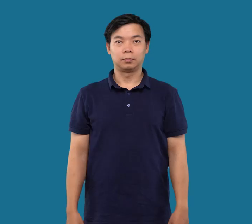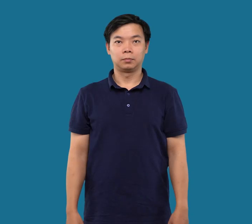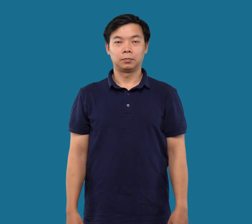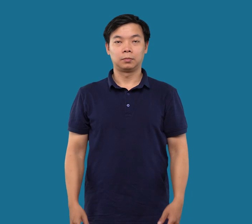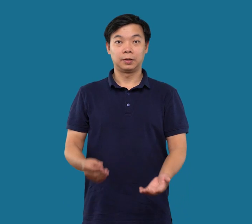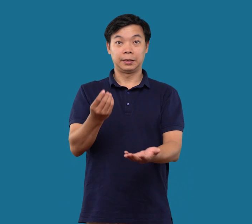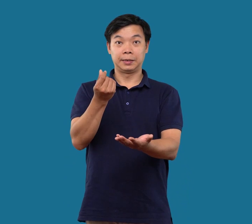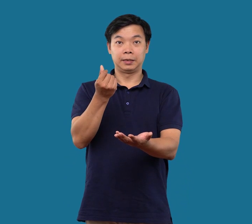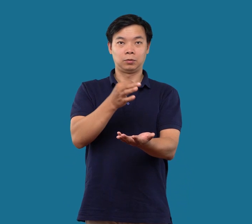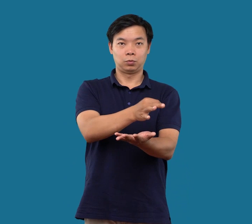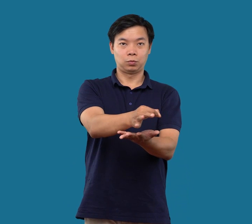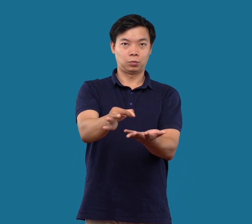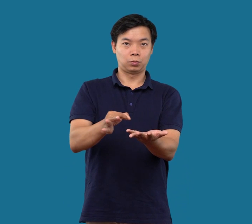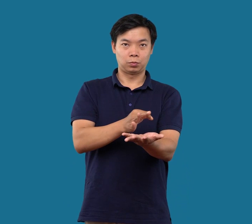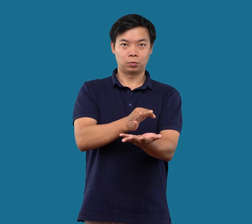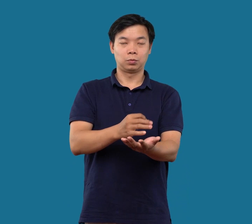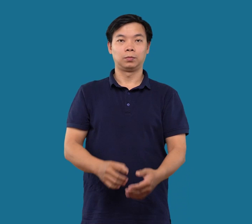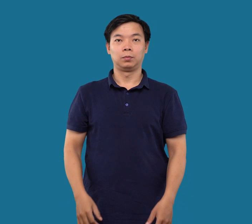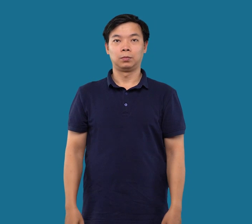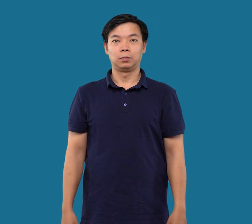xu (tiền)